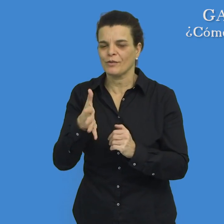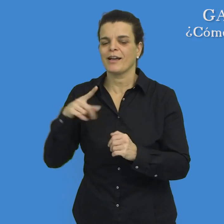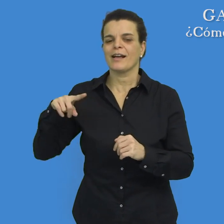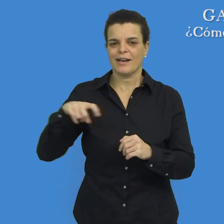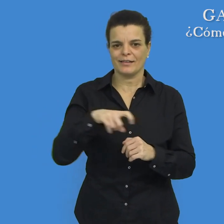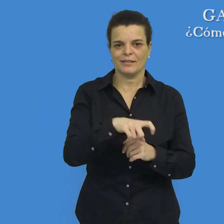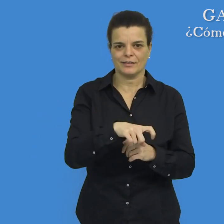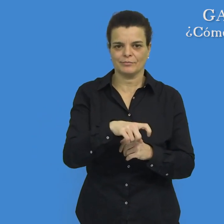cancer